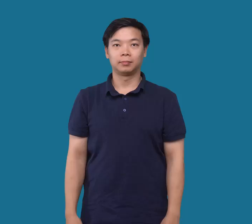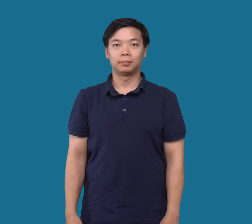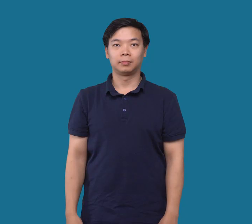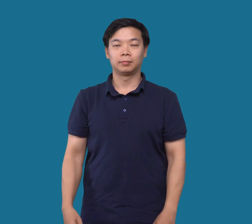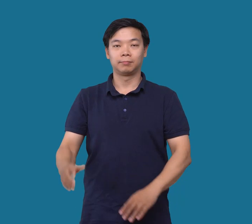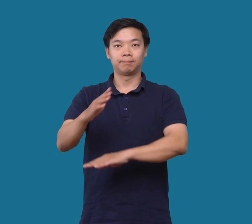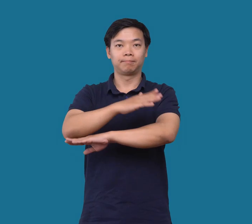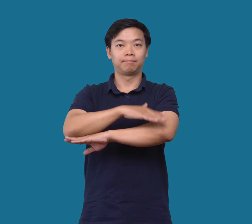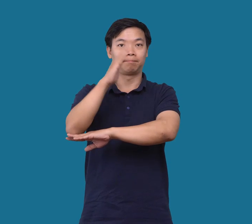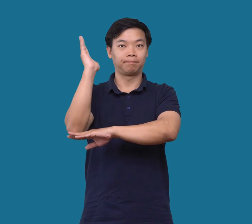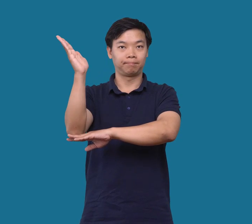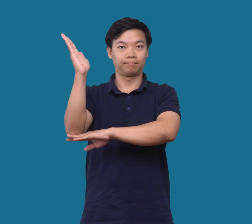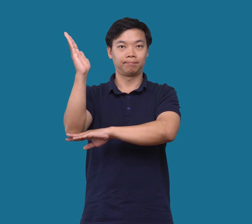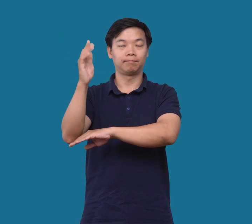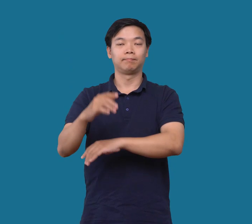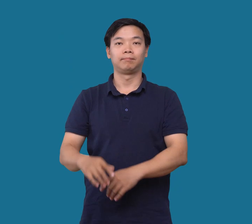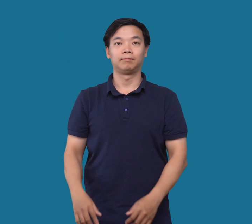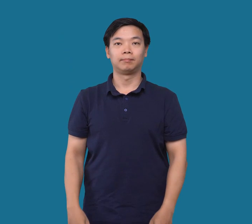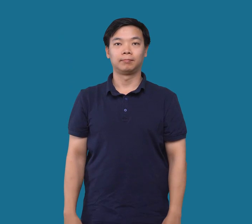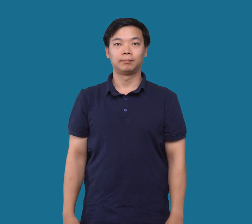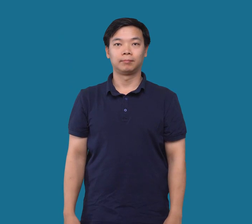đại diện